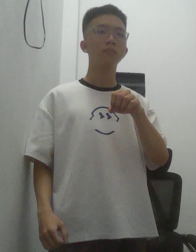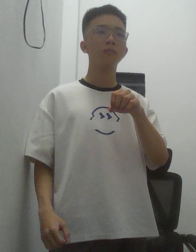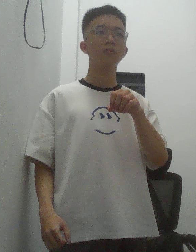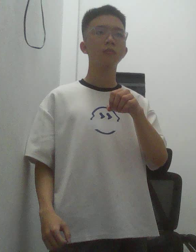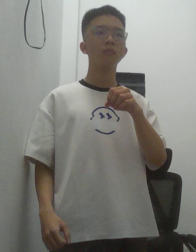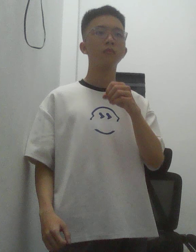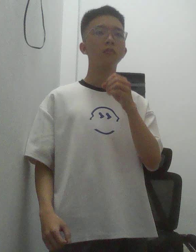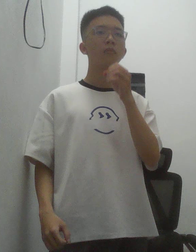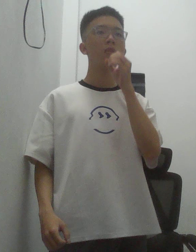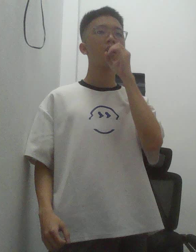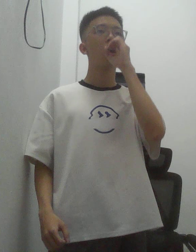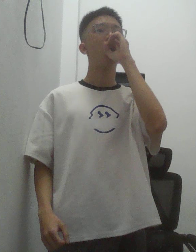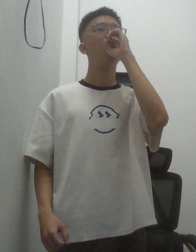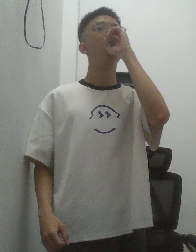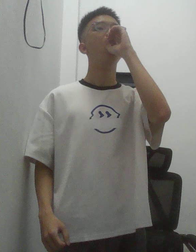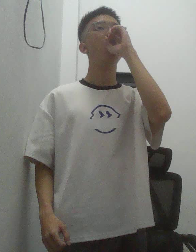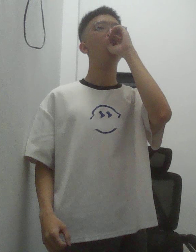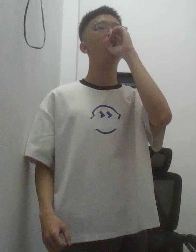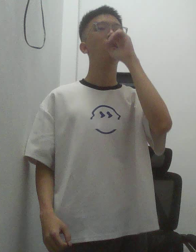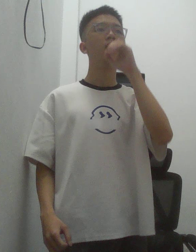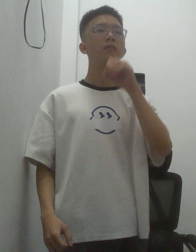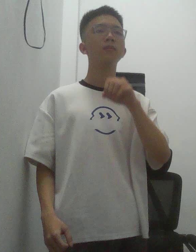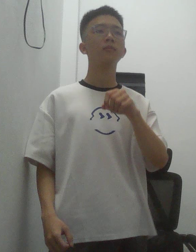uong